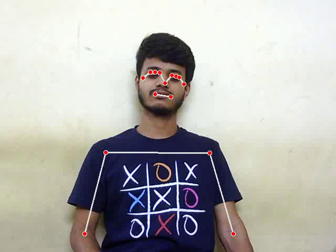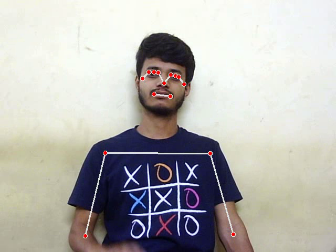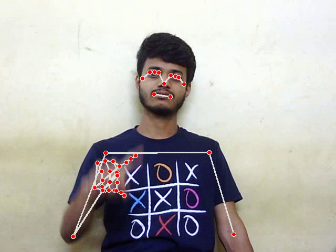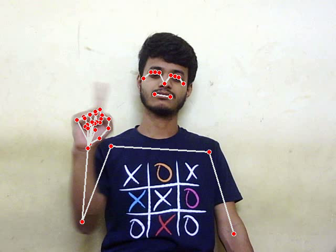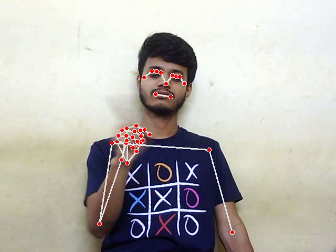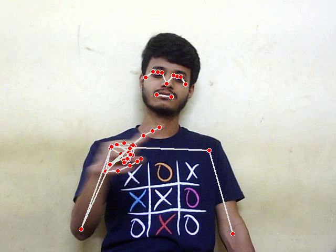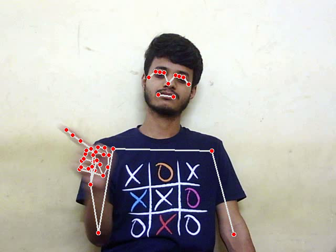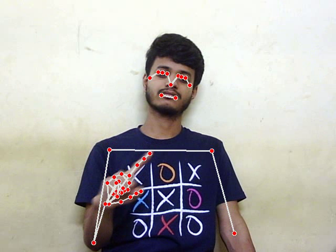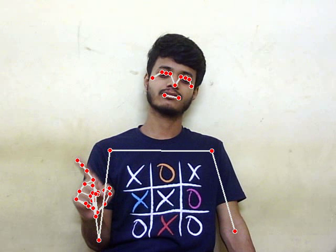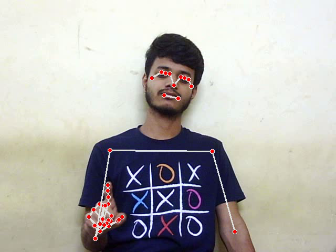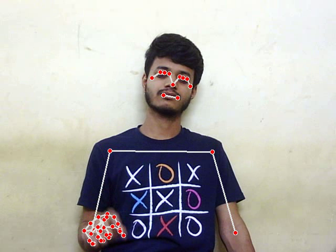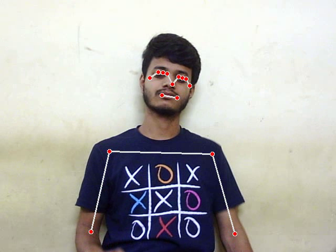where